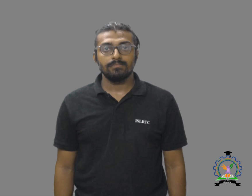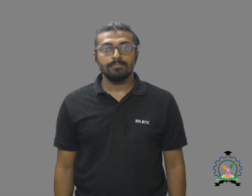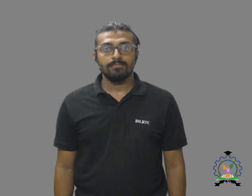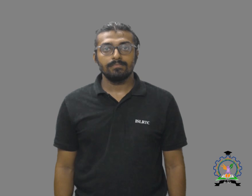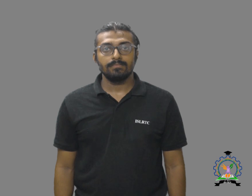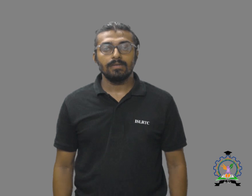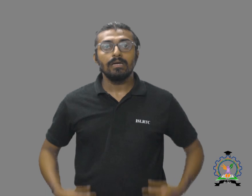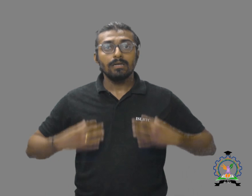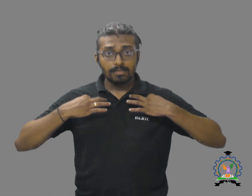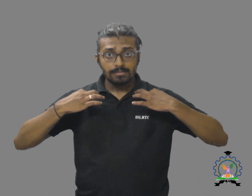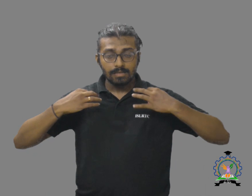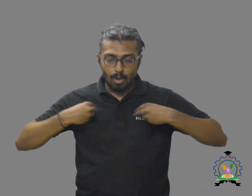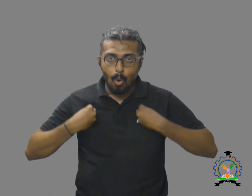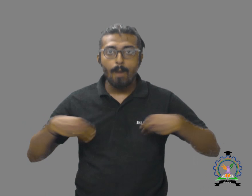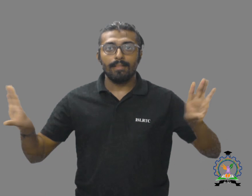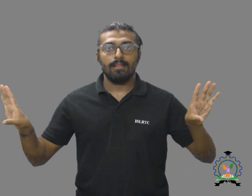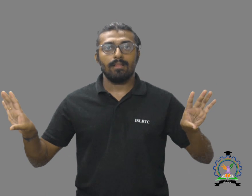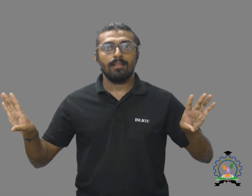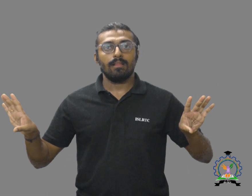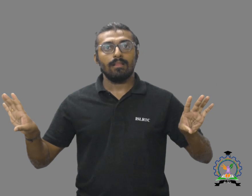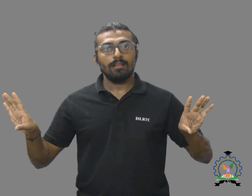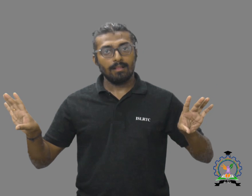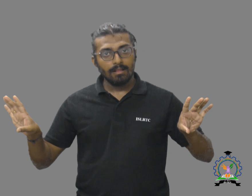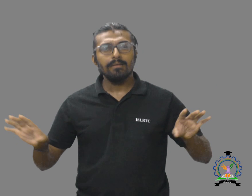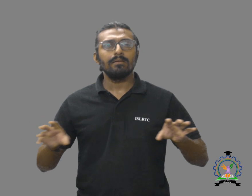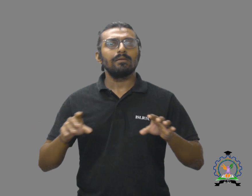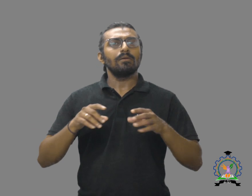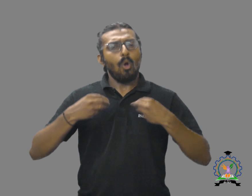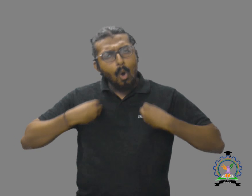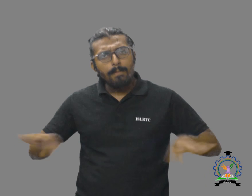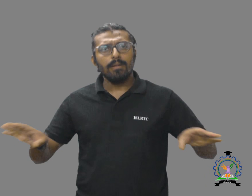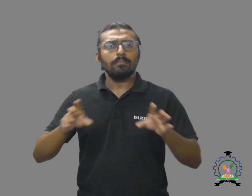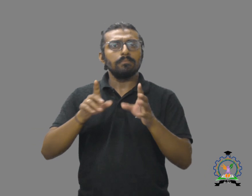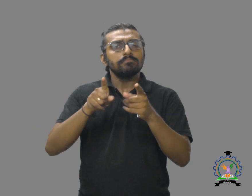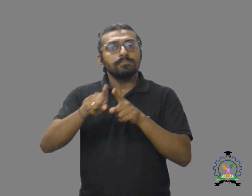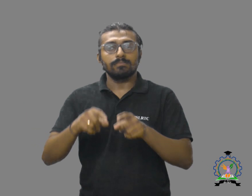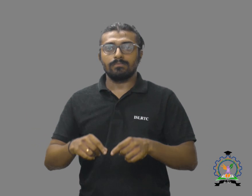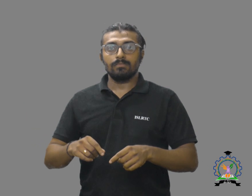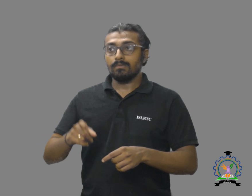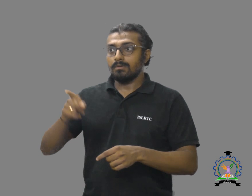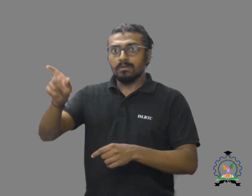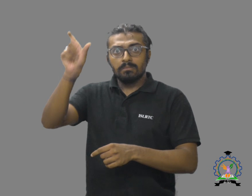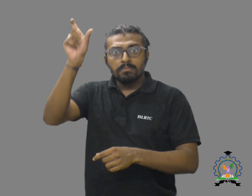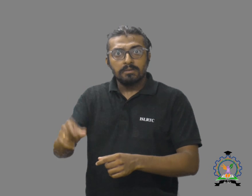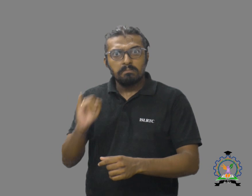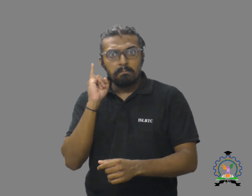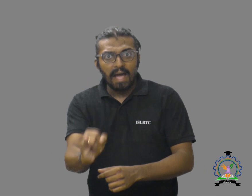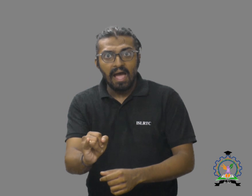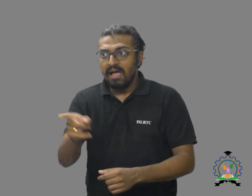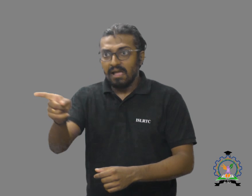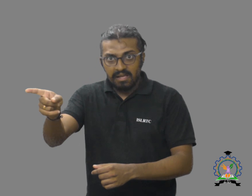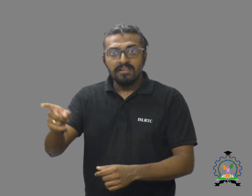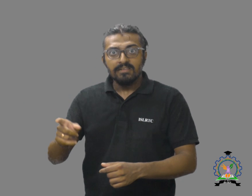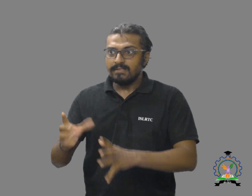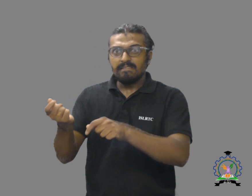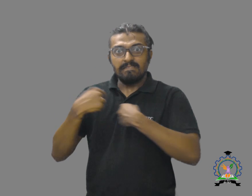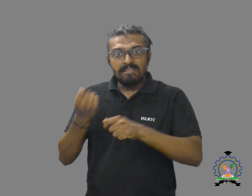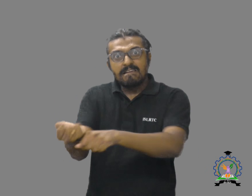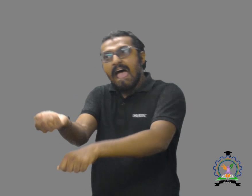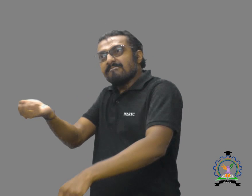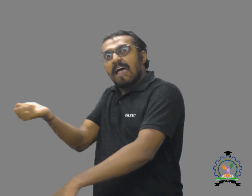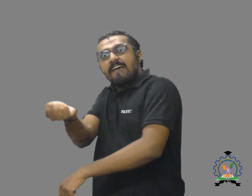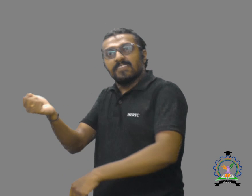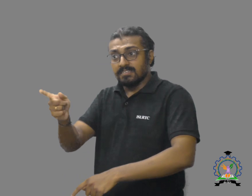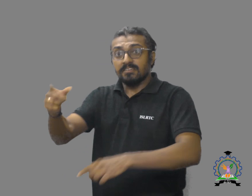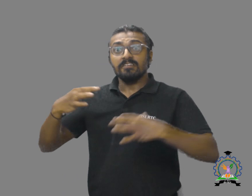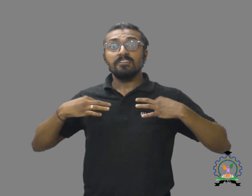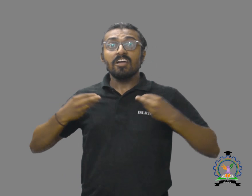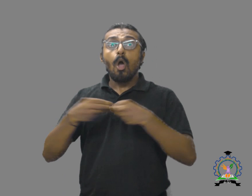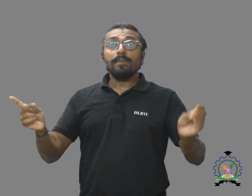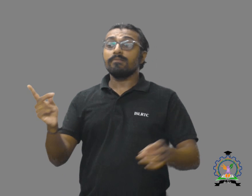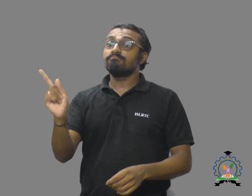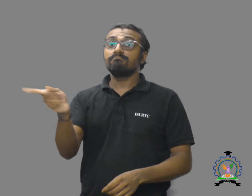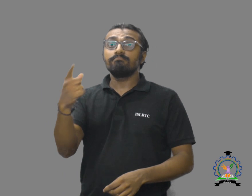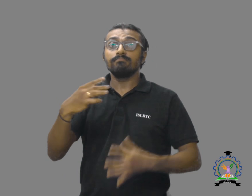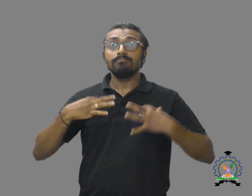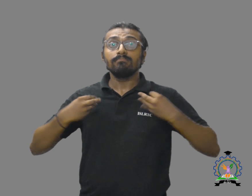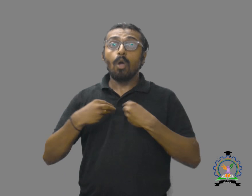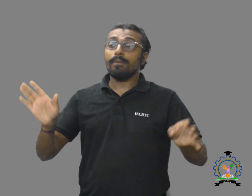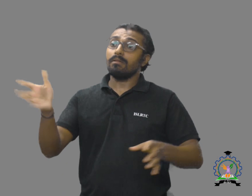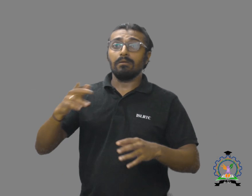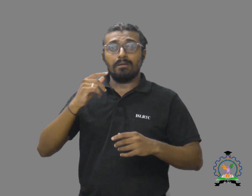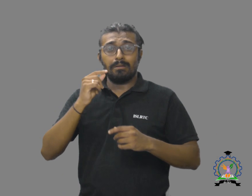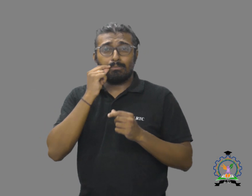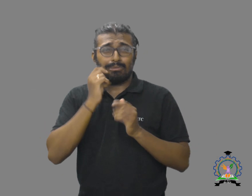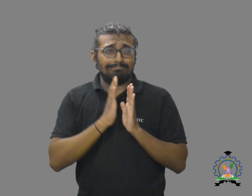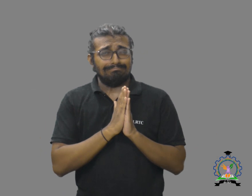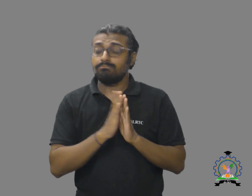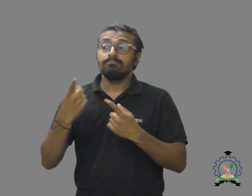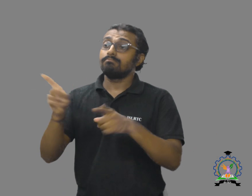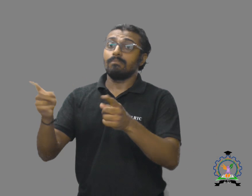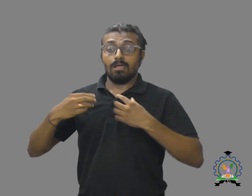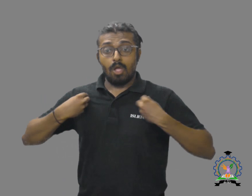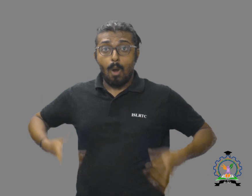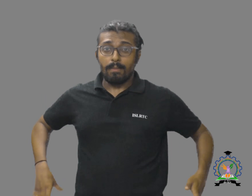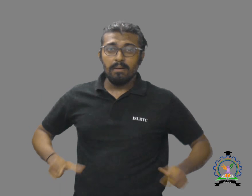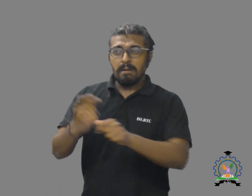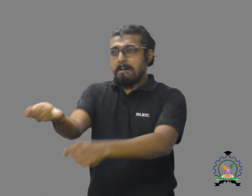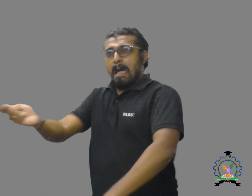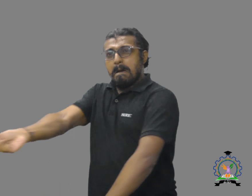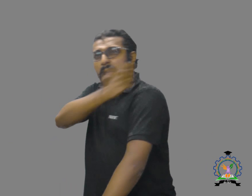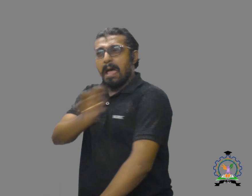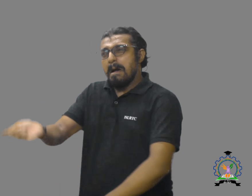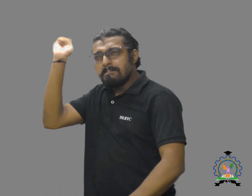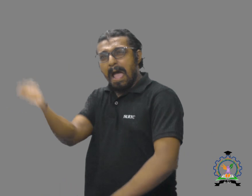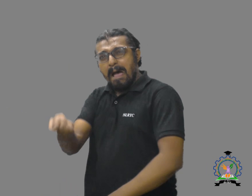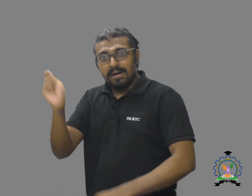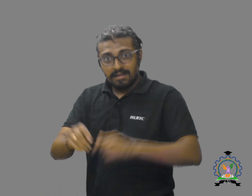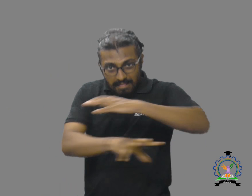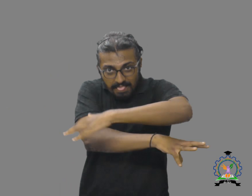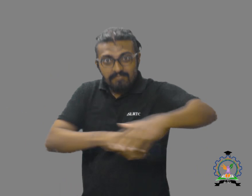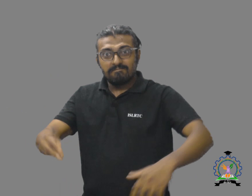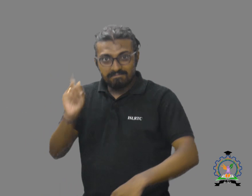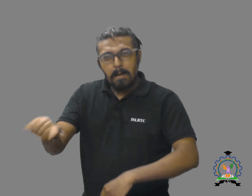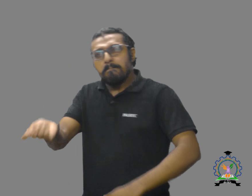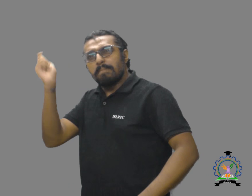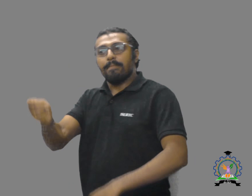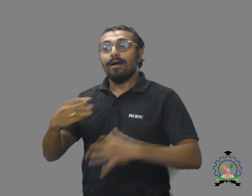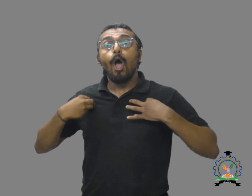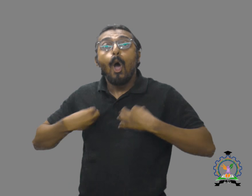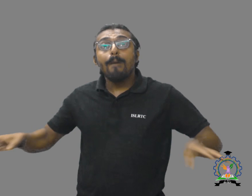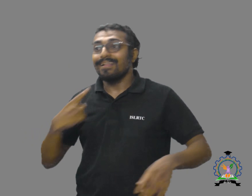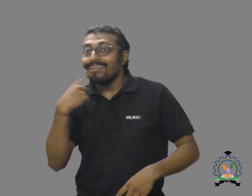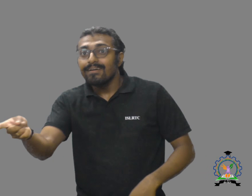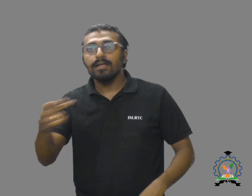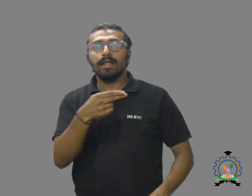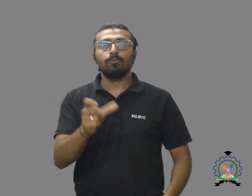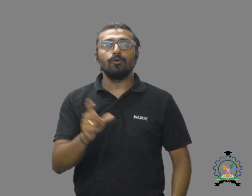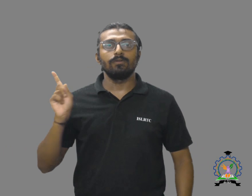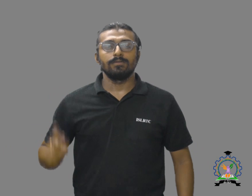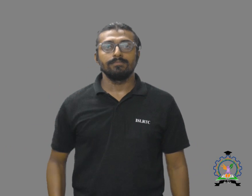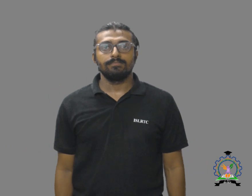Take Off (Clothes)